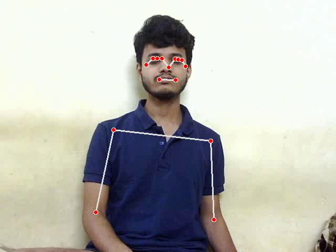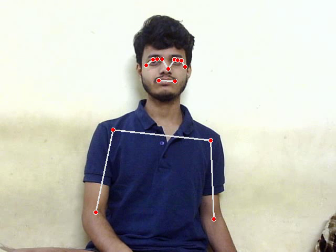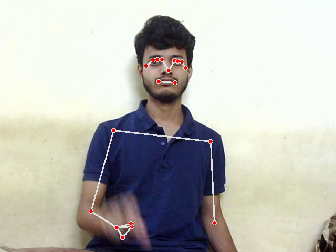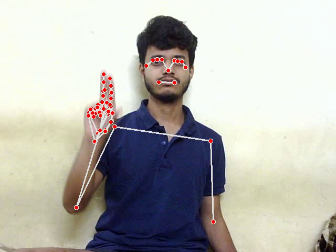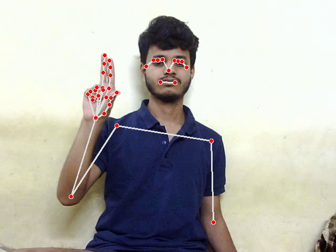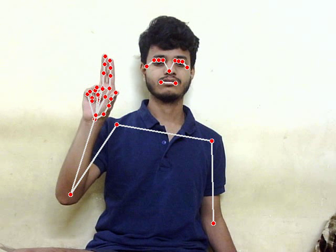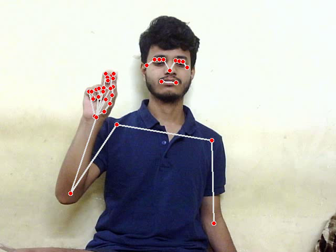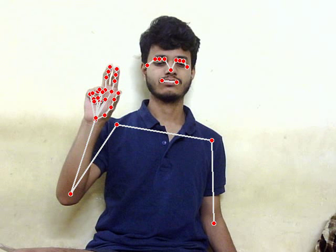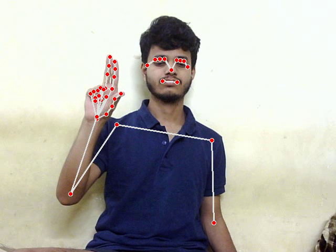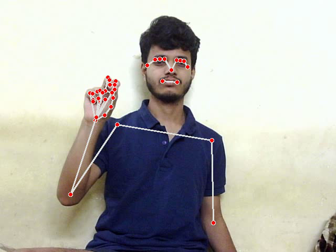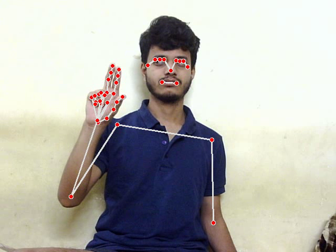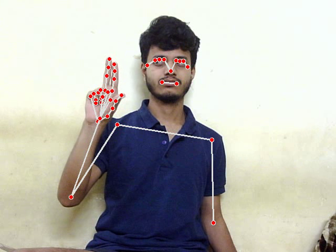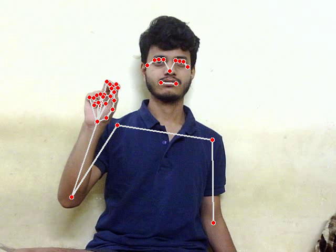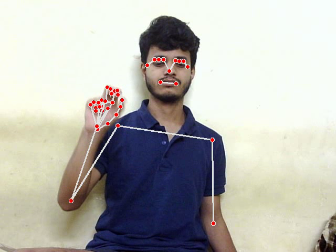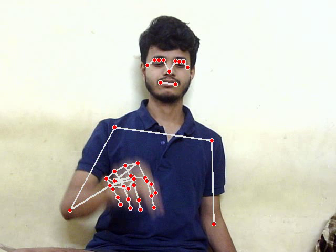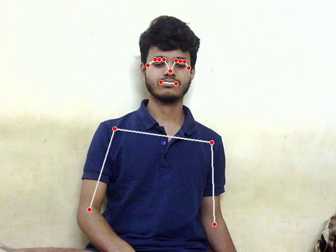no